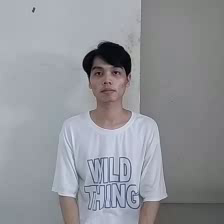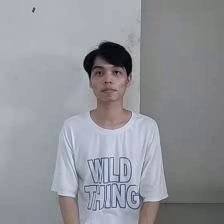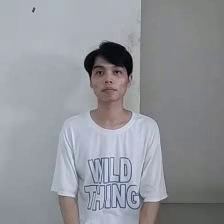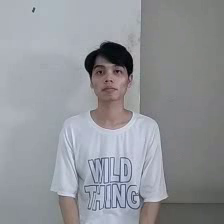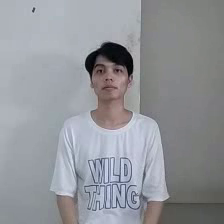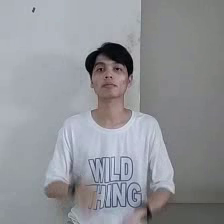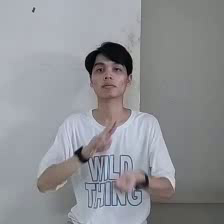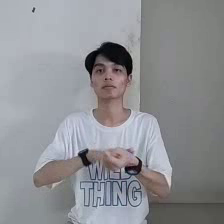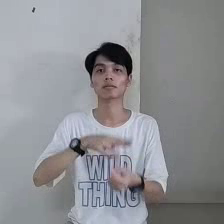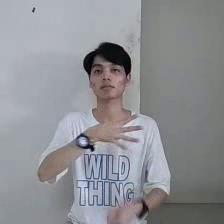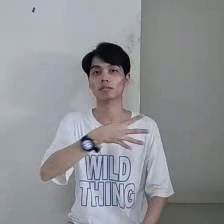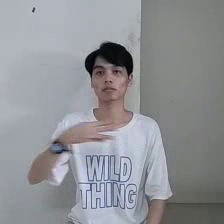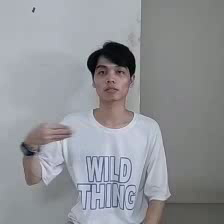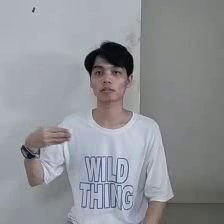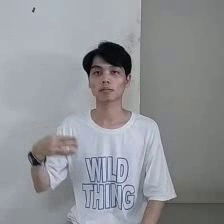Lây bệnh